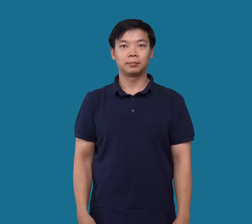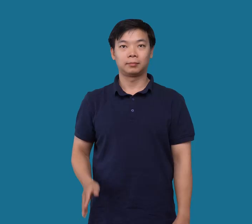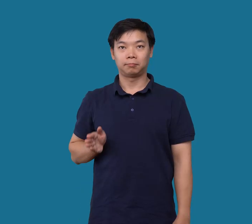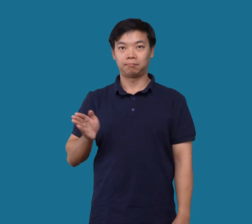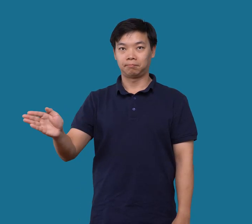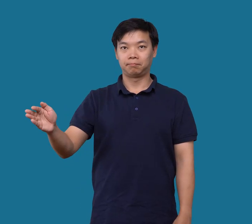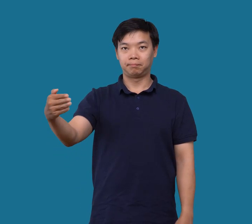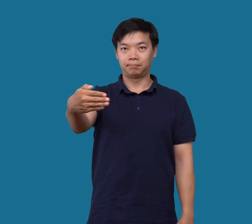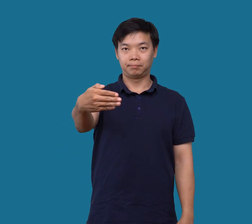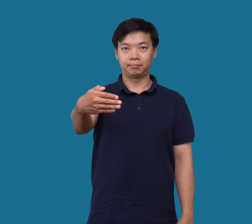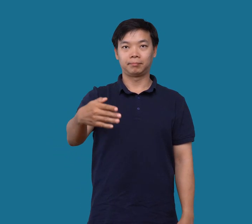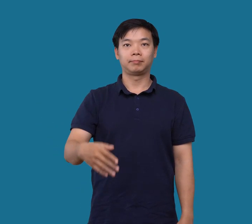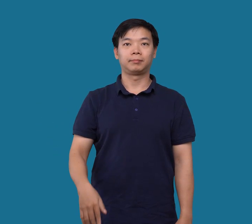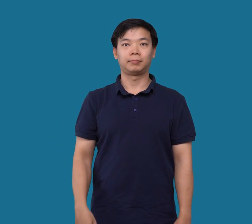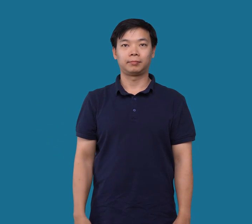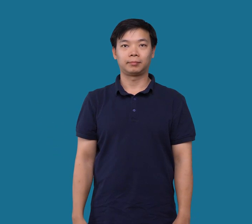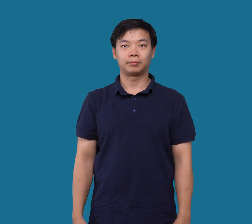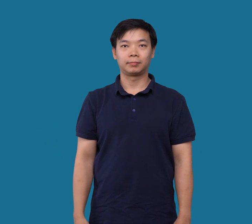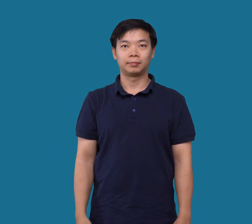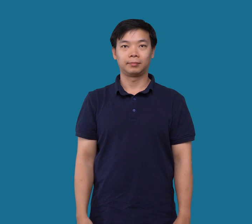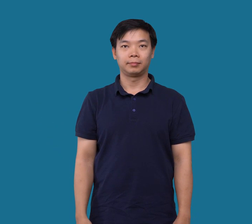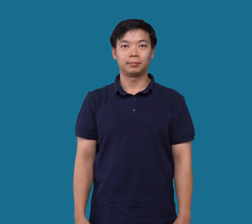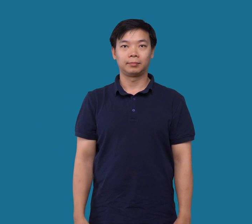gián tiếp